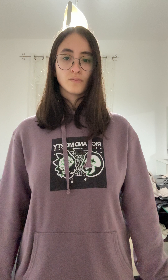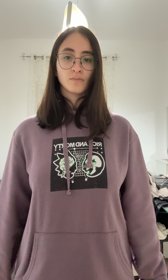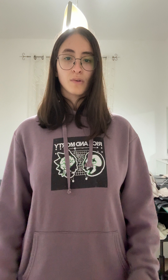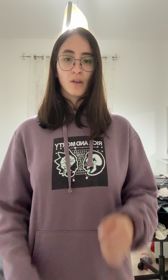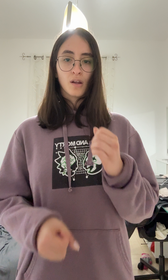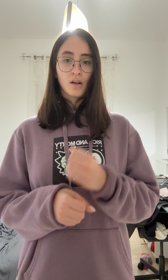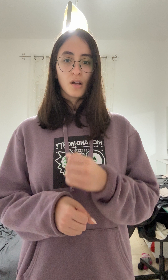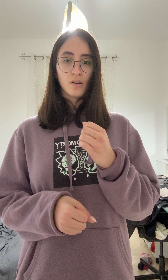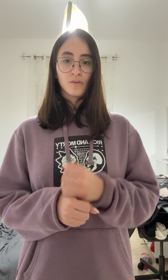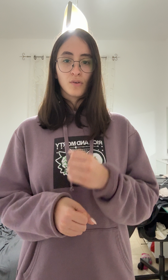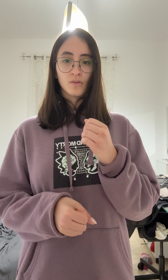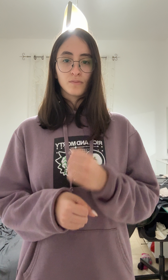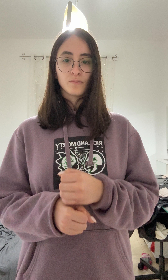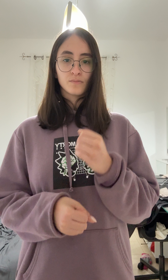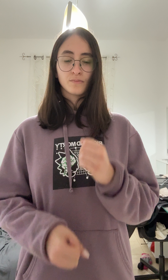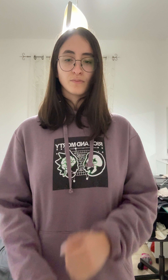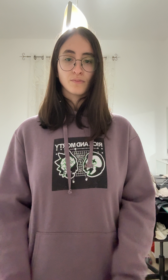לעבוד